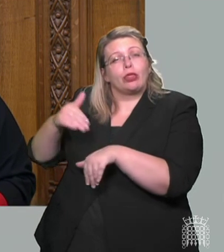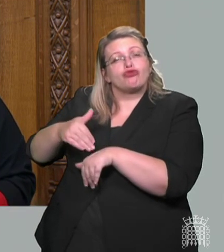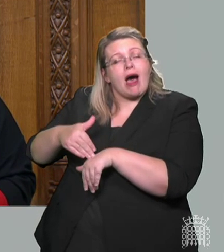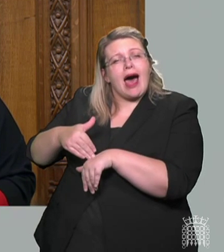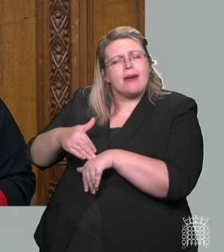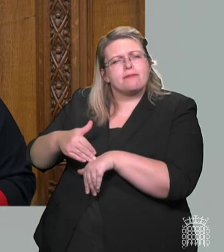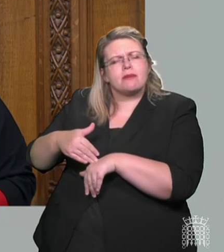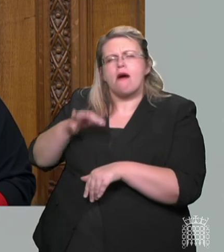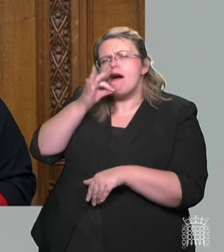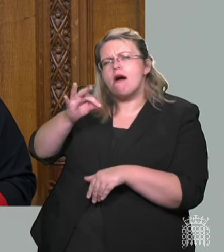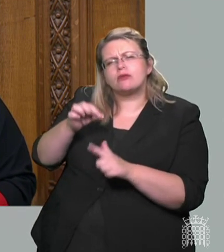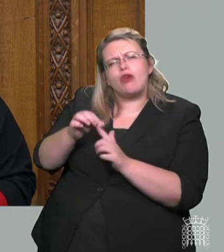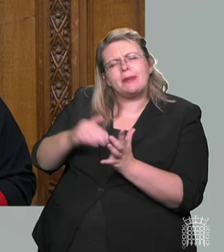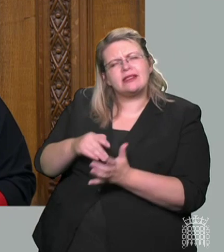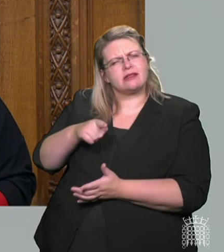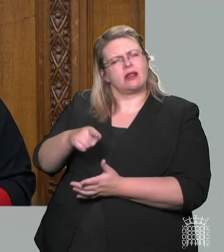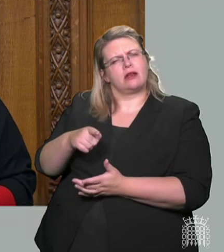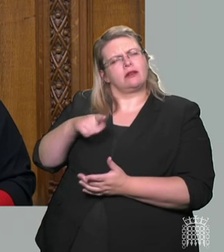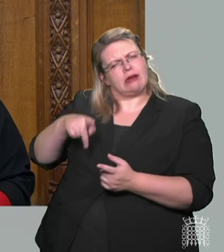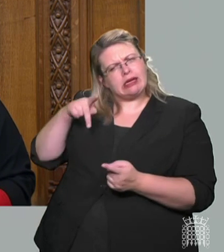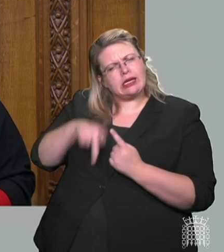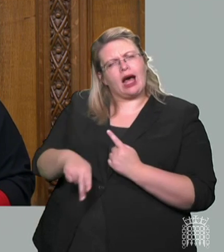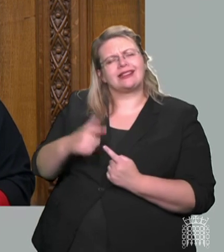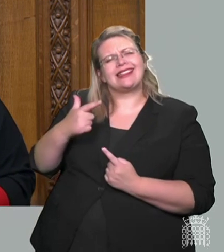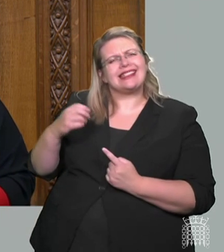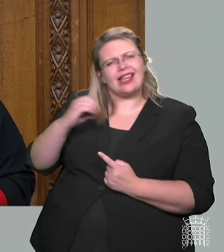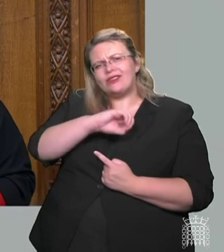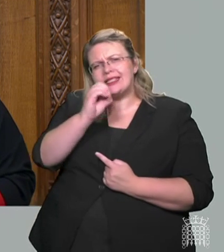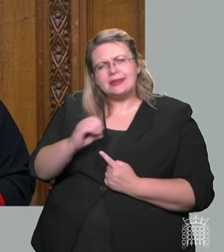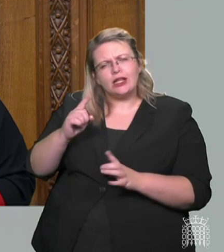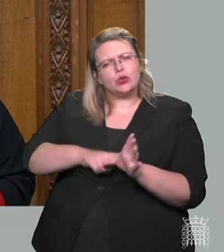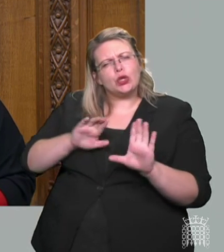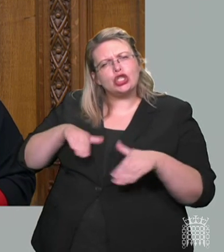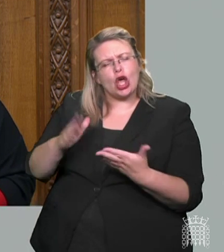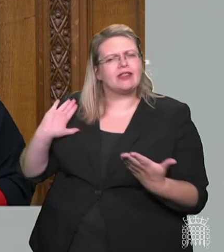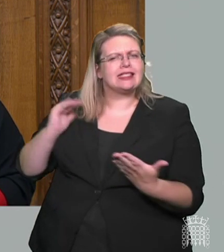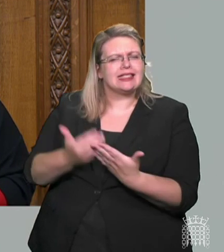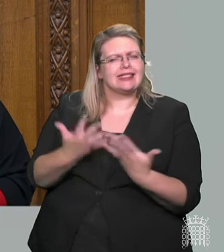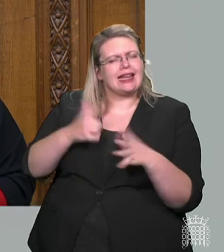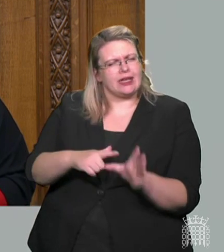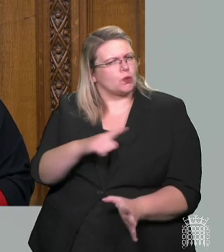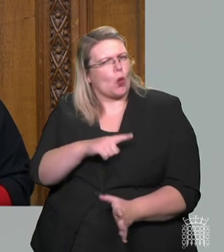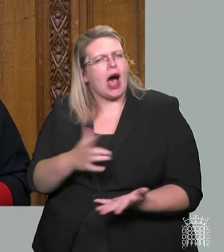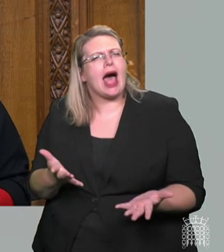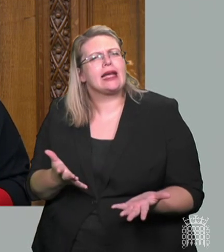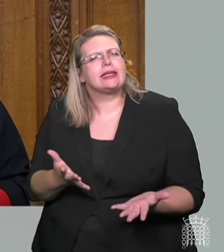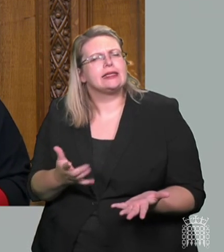Can he explain why his Government have cut over 70% of youth services in the past decade?